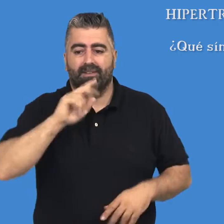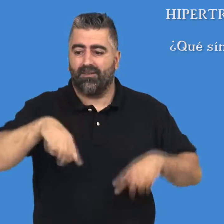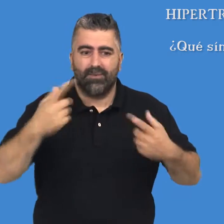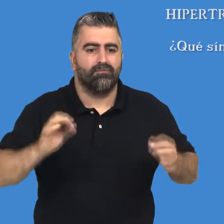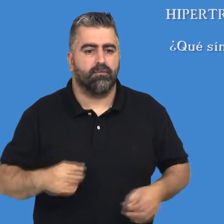despues